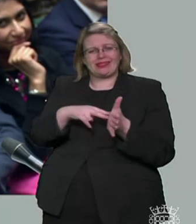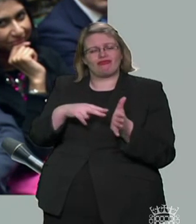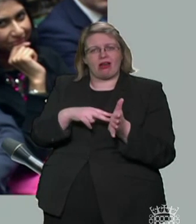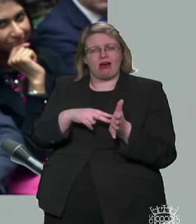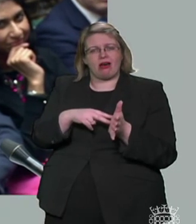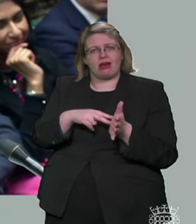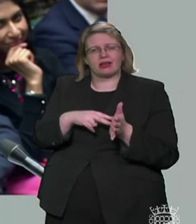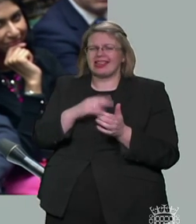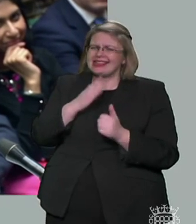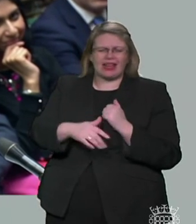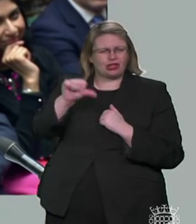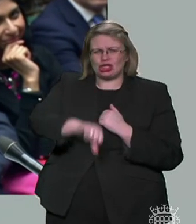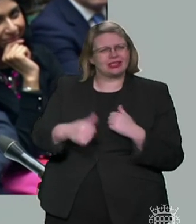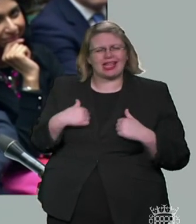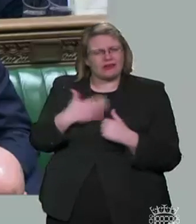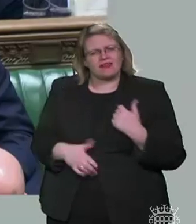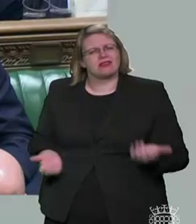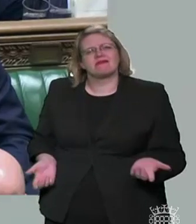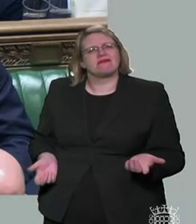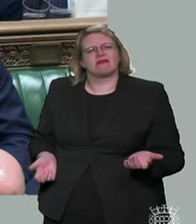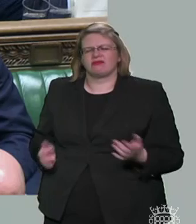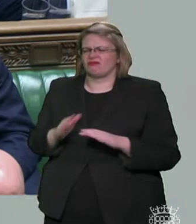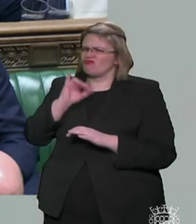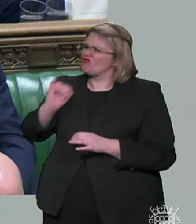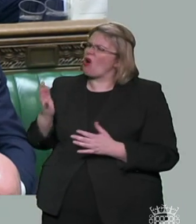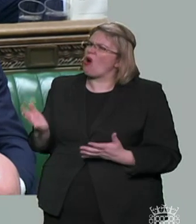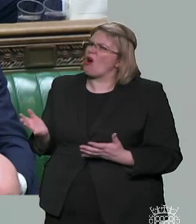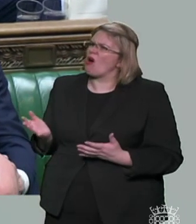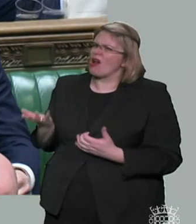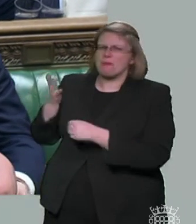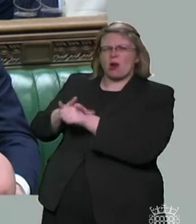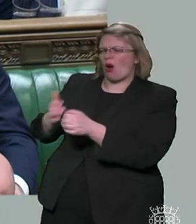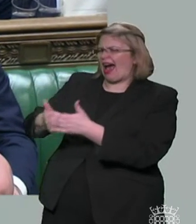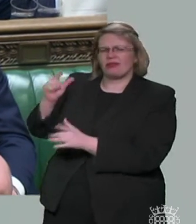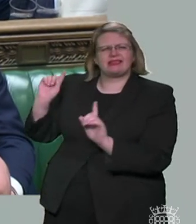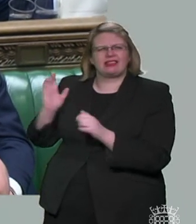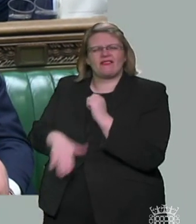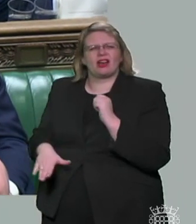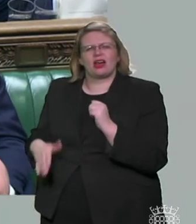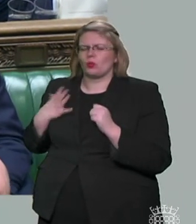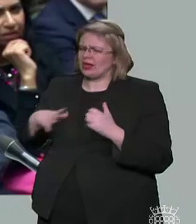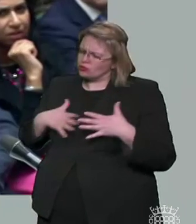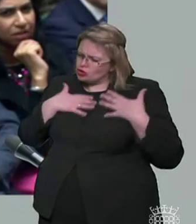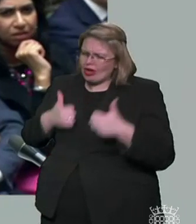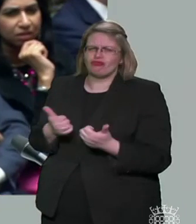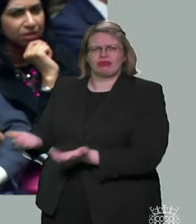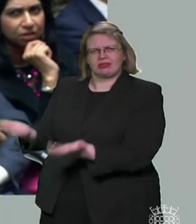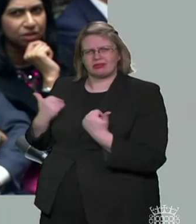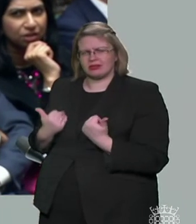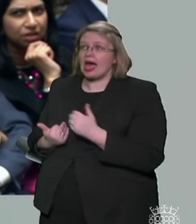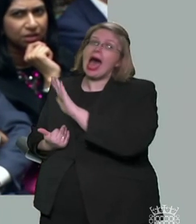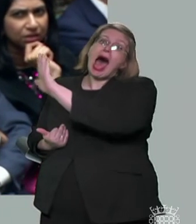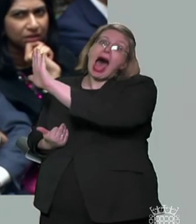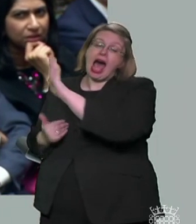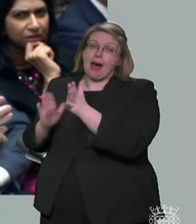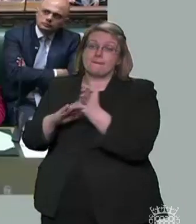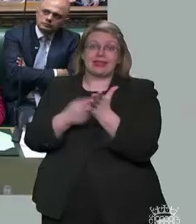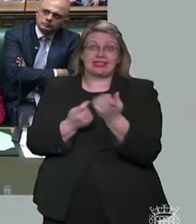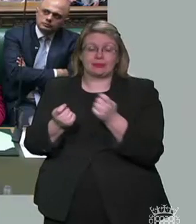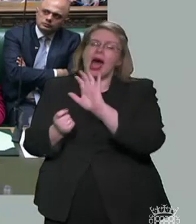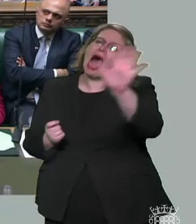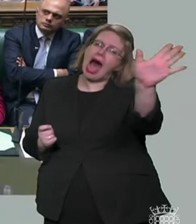No one has been turned away. That is simply— We want to be as generous— It is important to have checks.